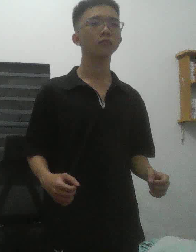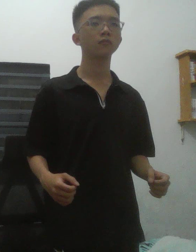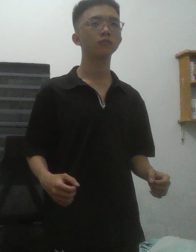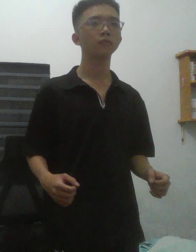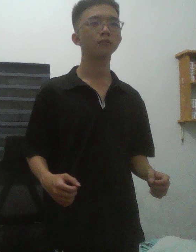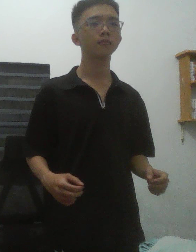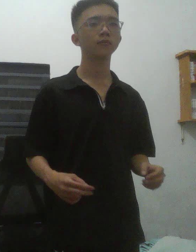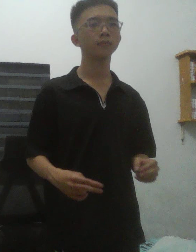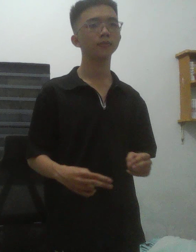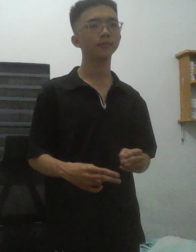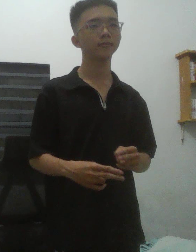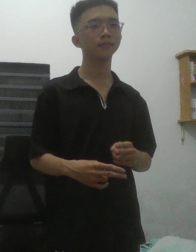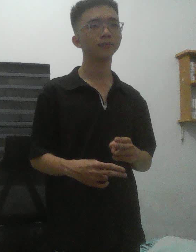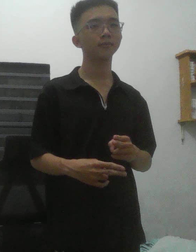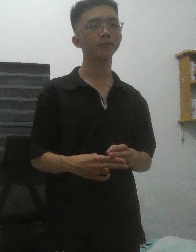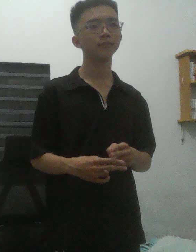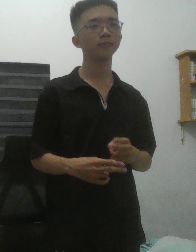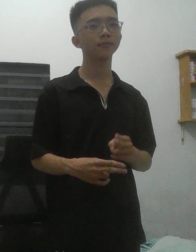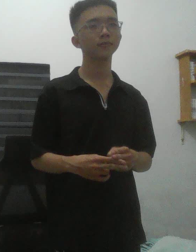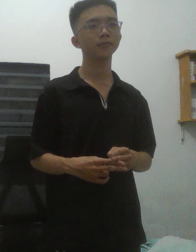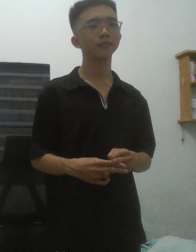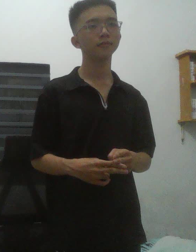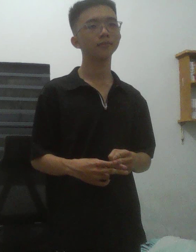ten